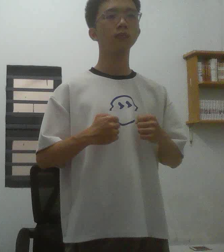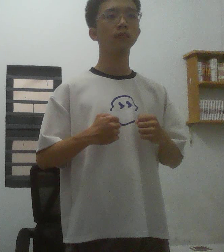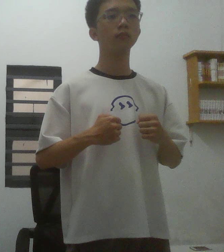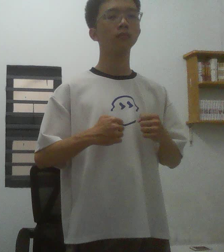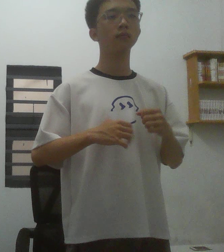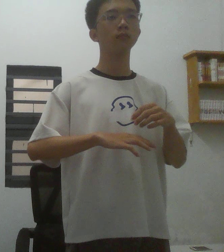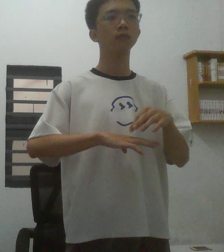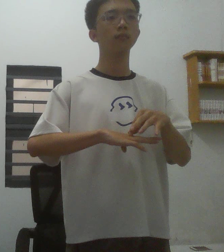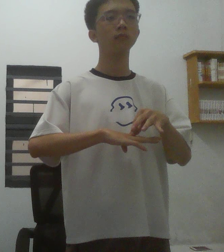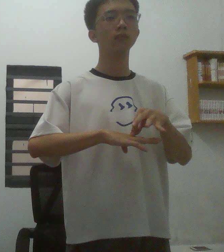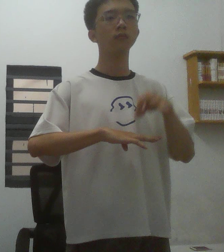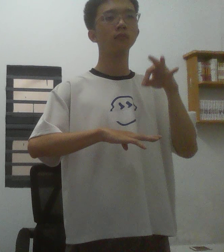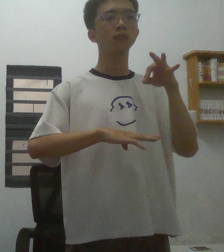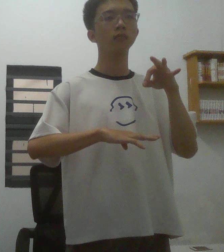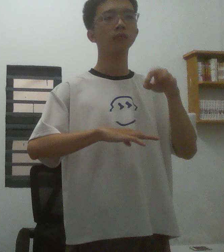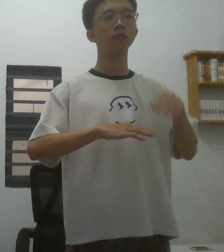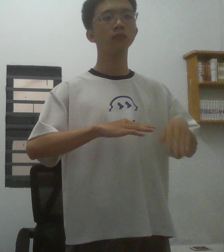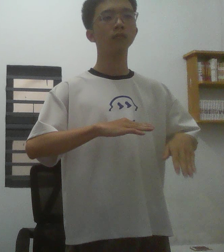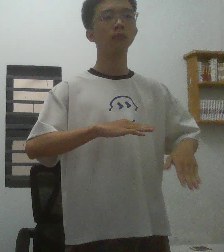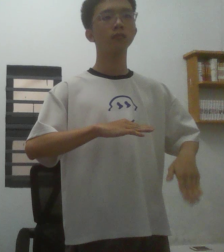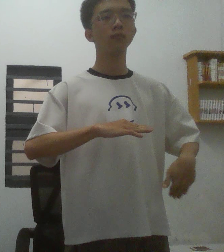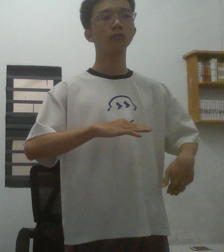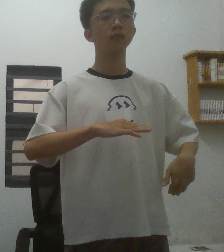tuan sau